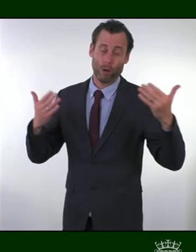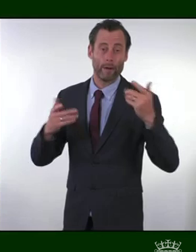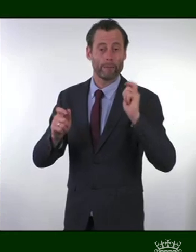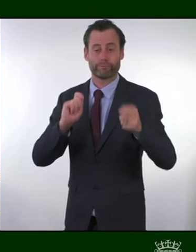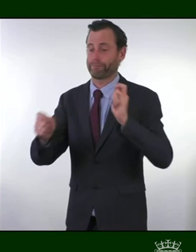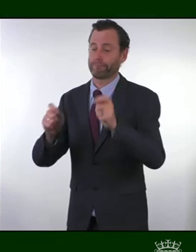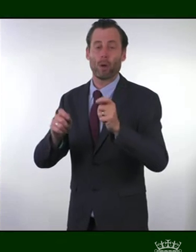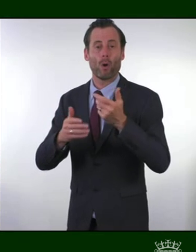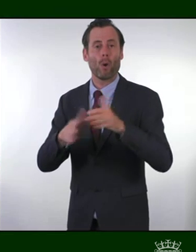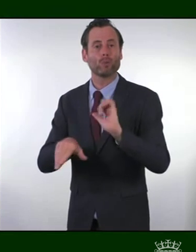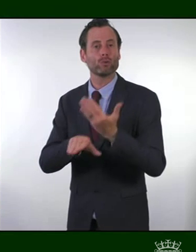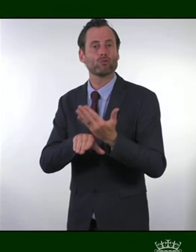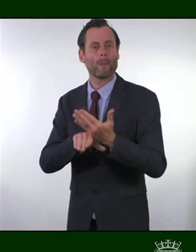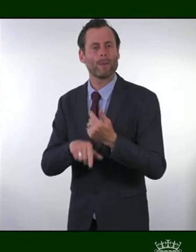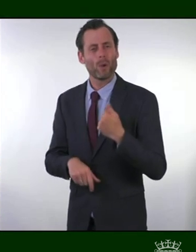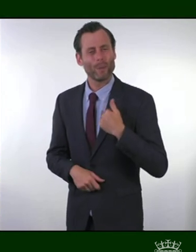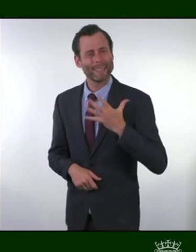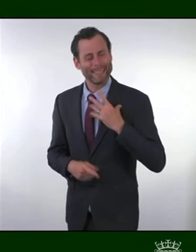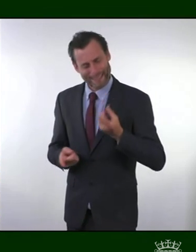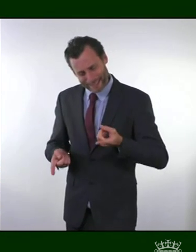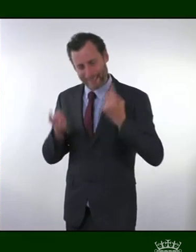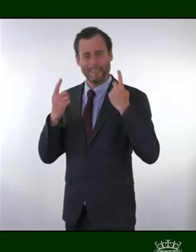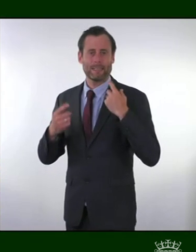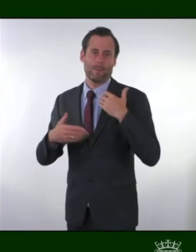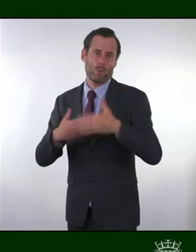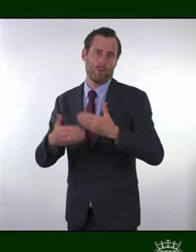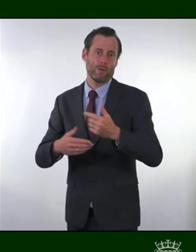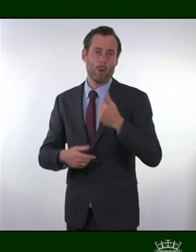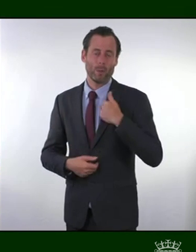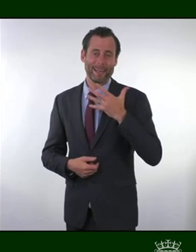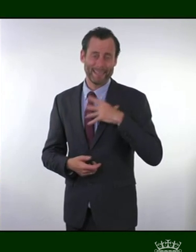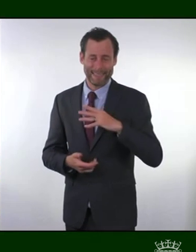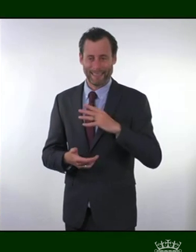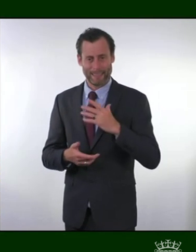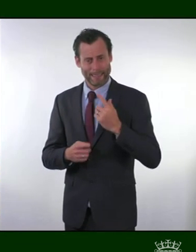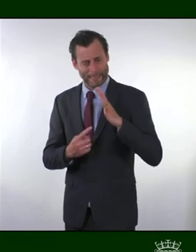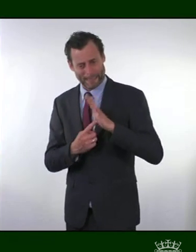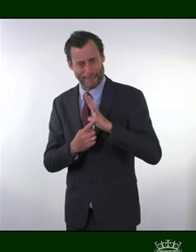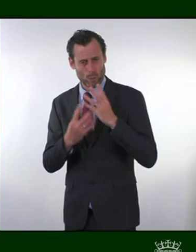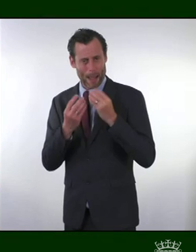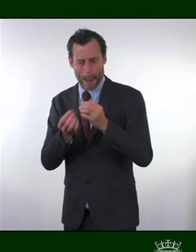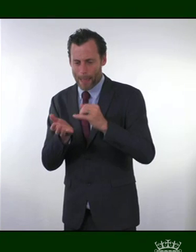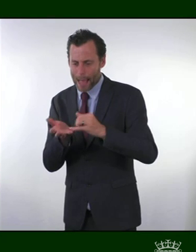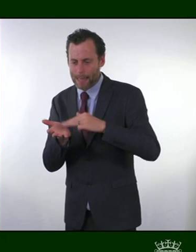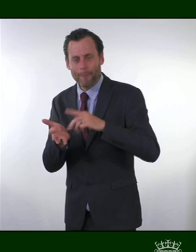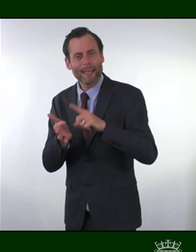We need action to ensure the support needed for key sectors of our economy—for our small and medium-sized enterprises and our manufacturers.